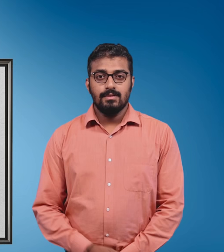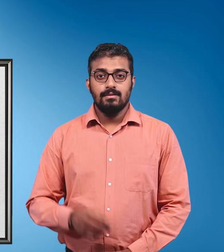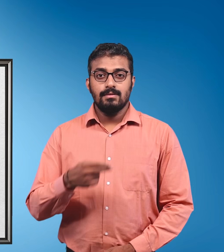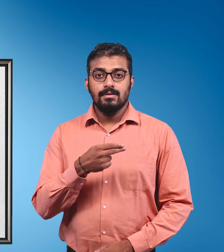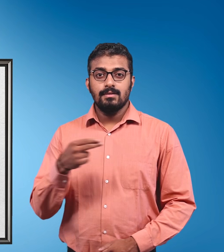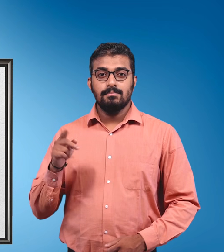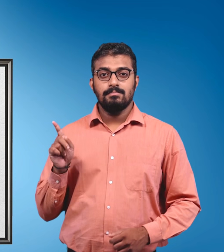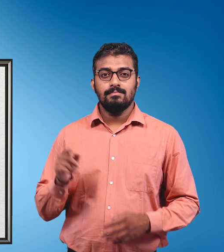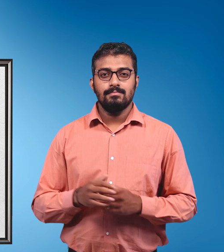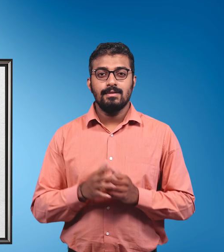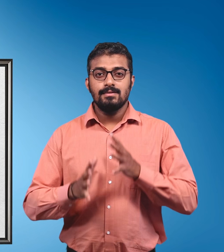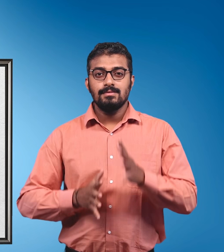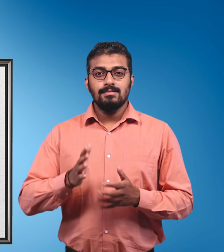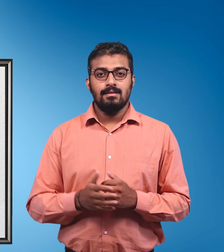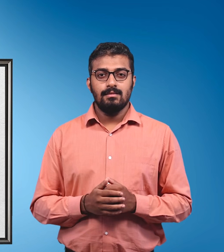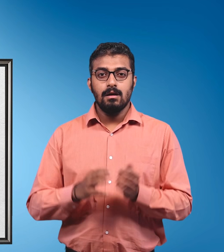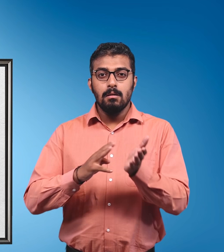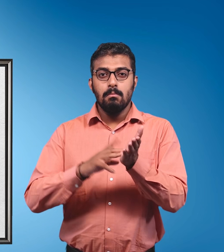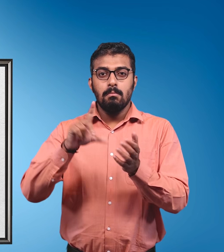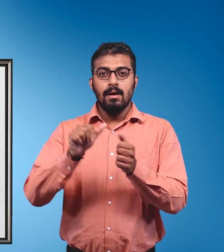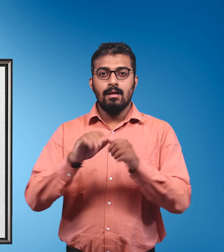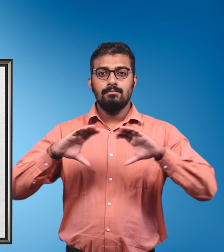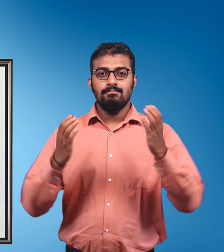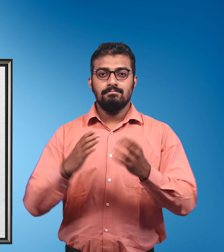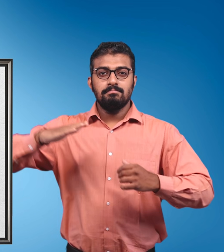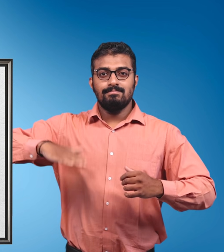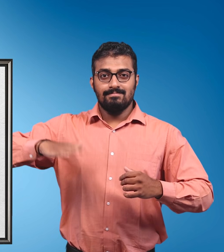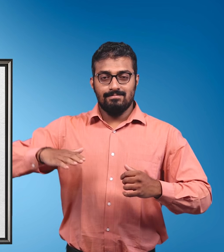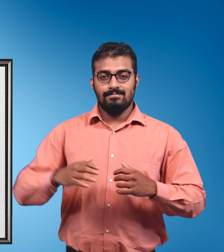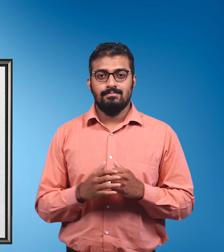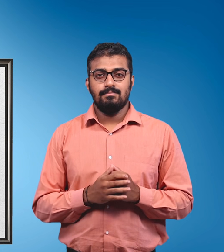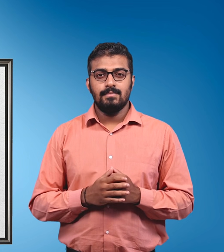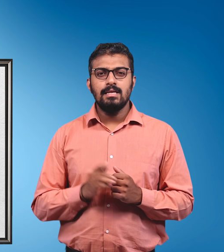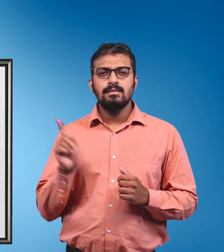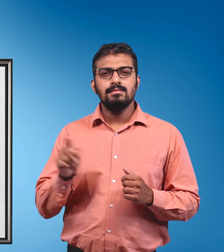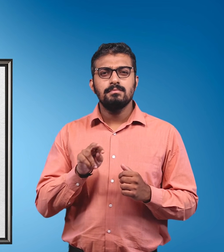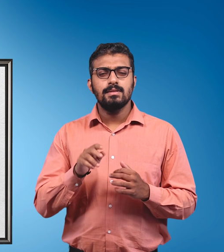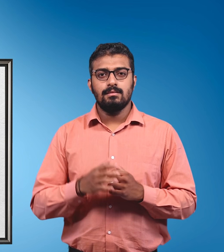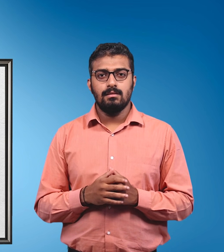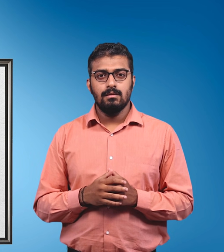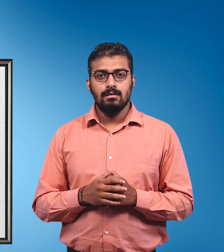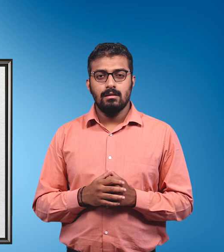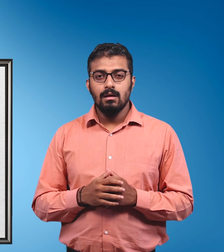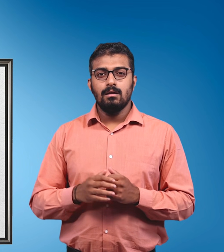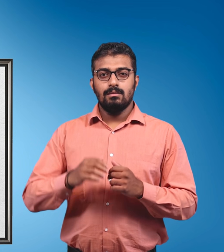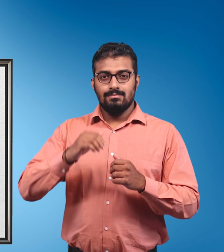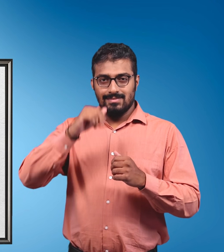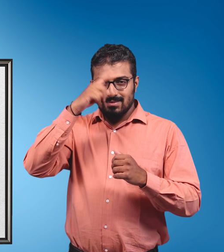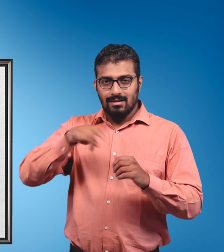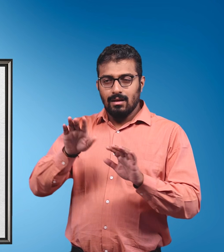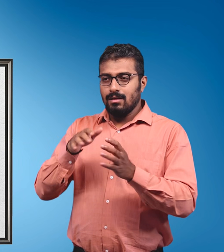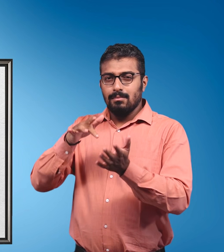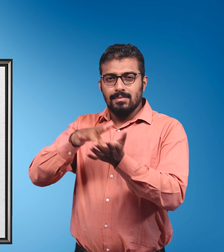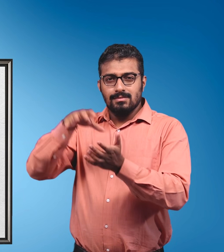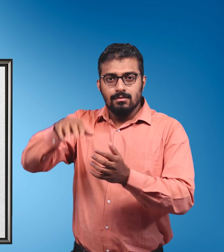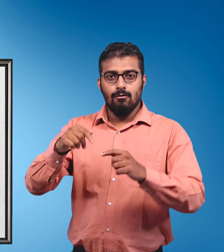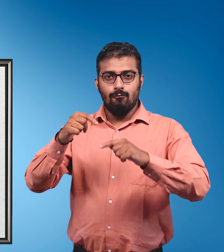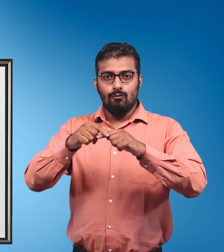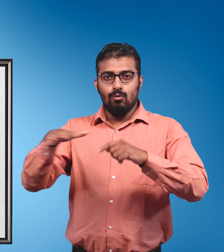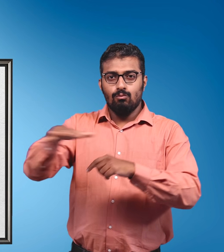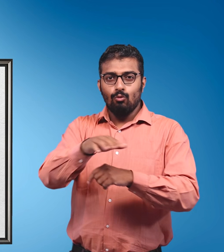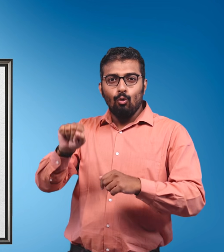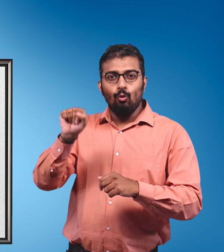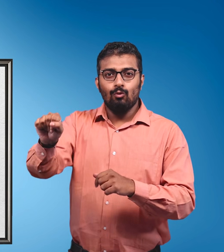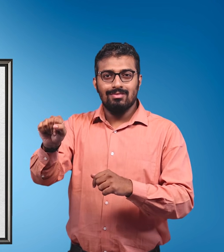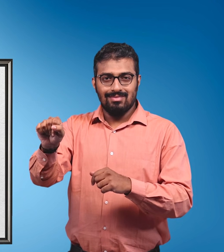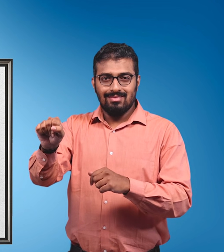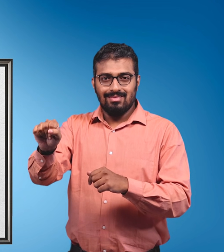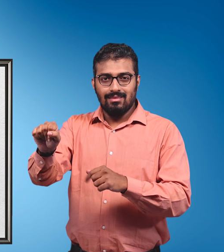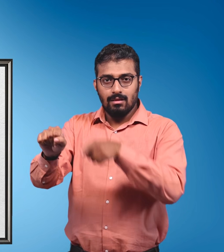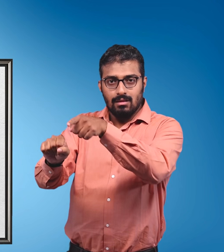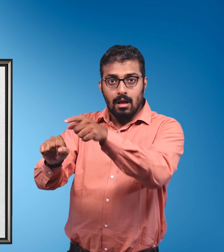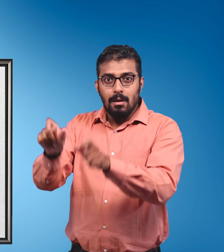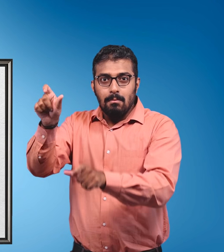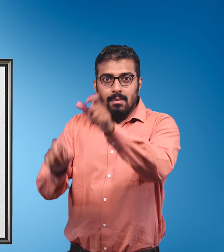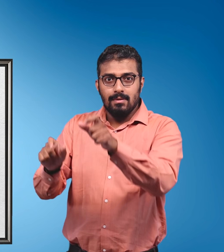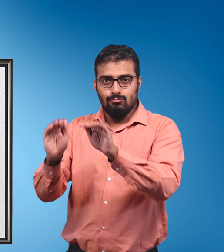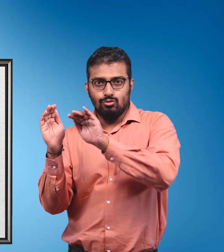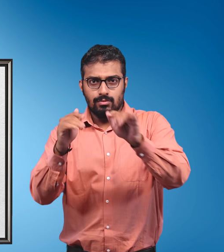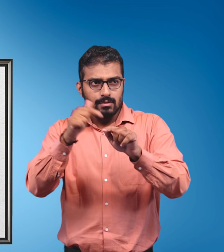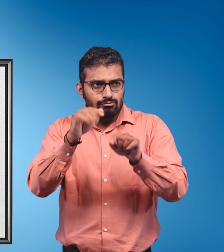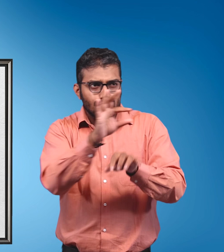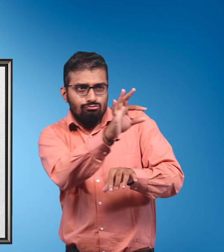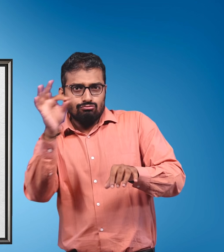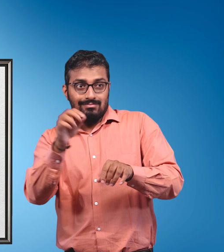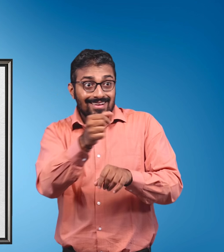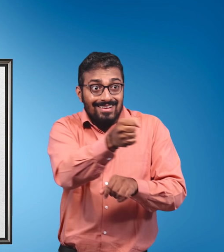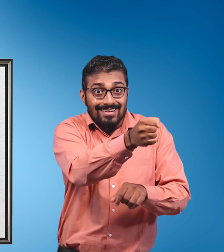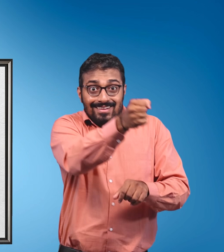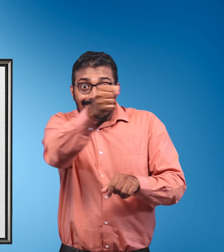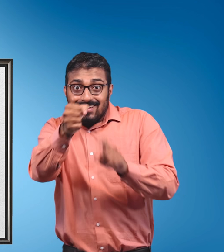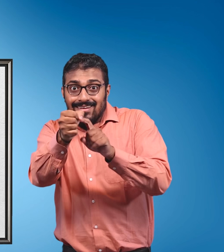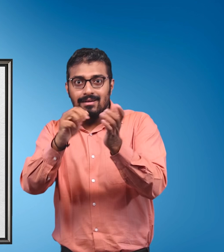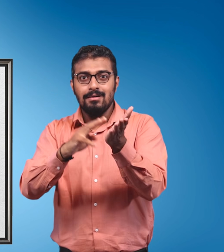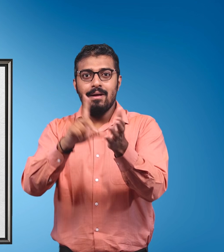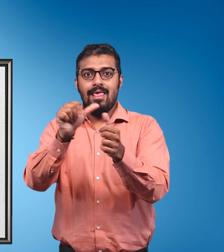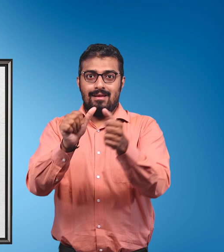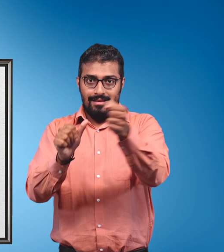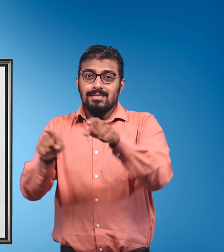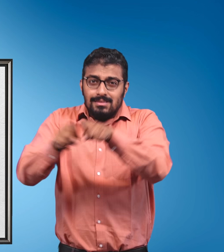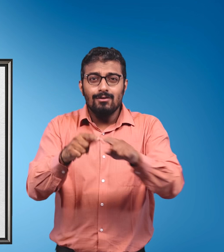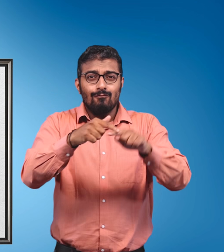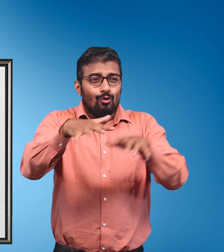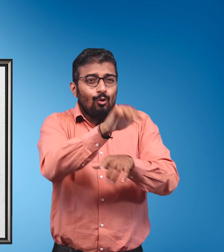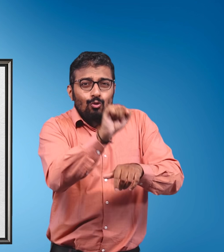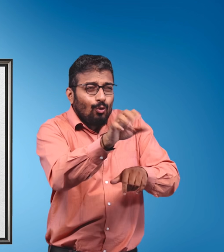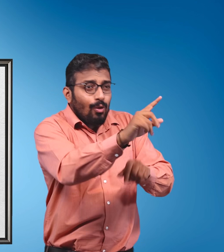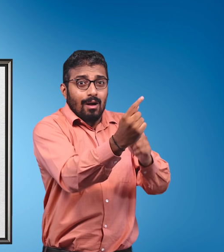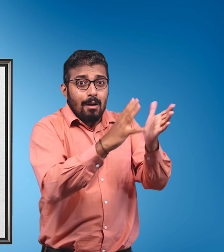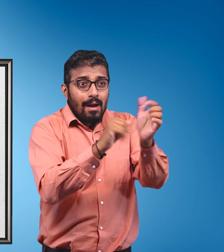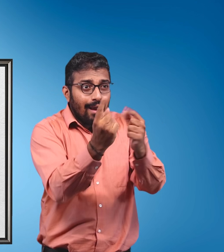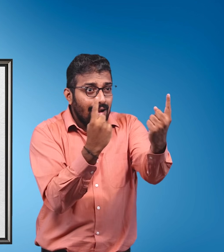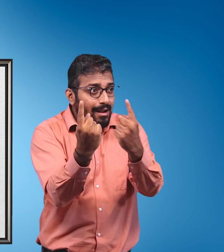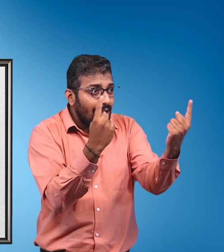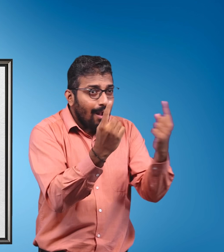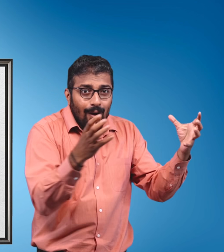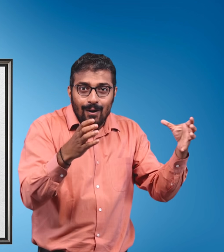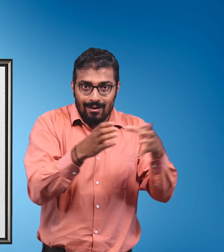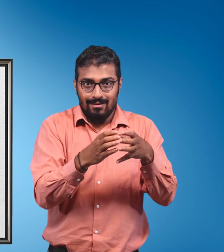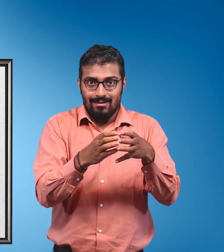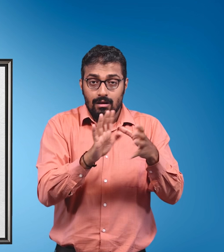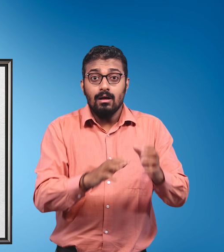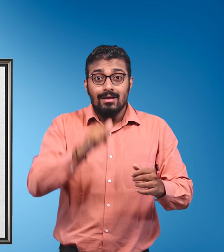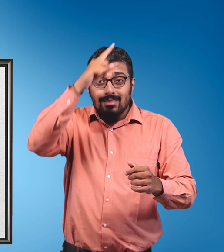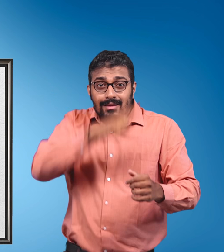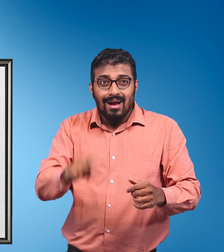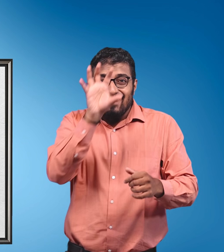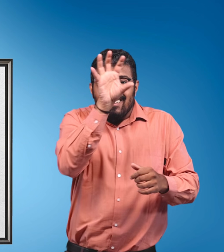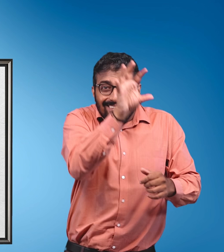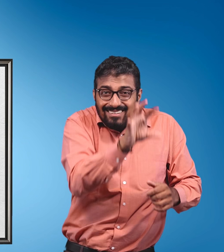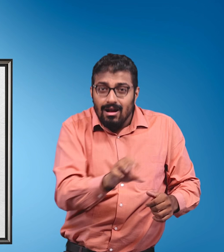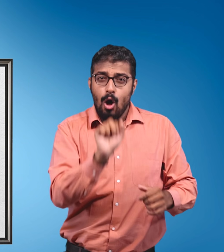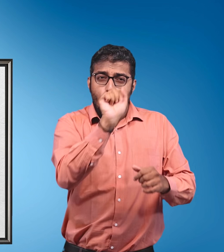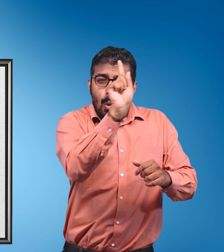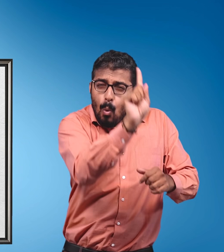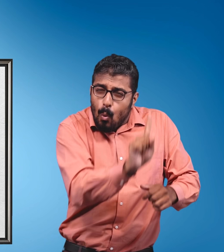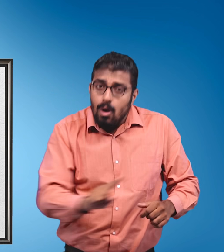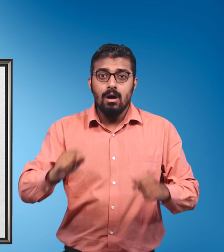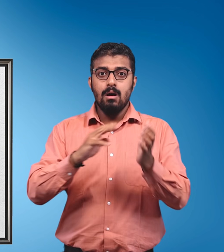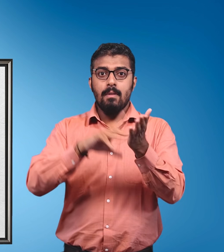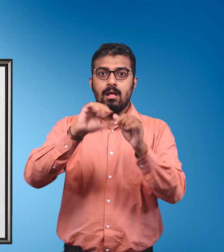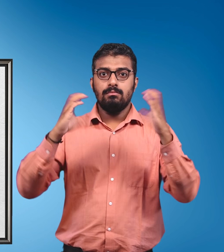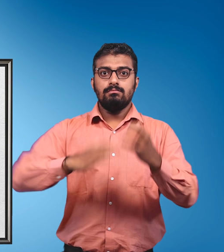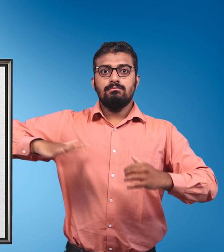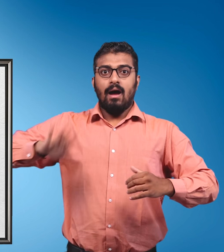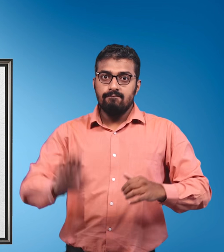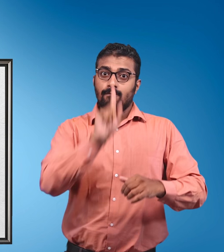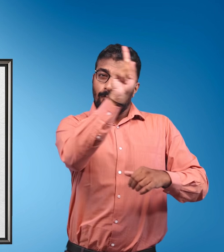Legislative Assembly This is the sign for legislative assembly. It is a place where all the MLAs, whether from the ruling party or from the opposition meet to discuss various things.